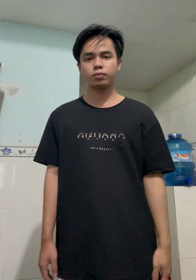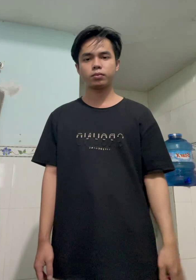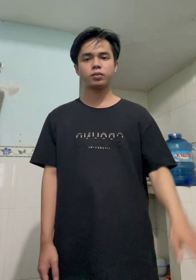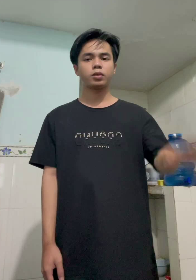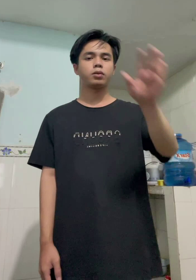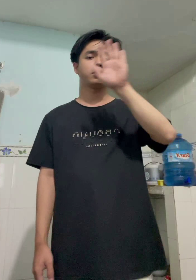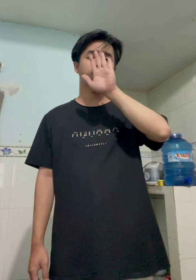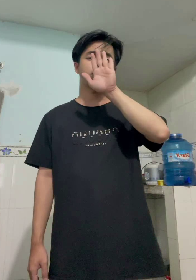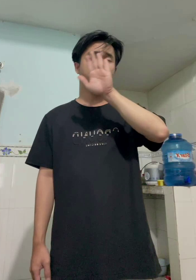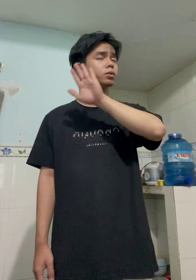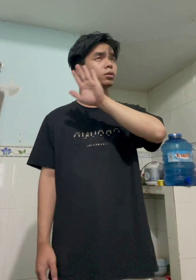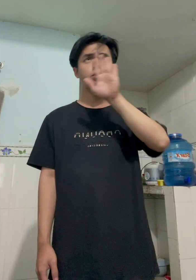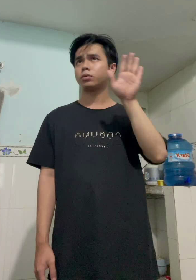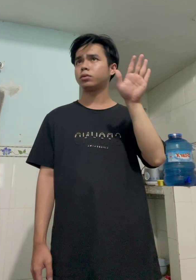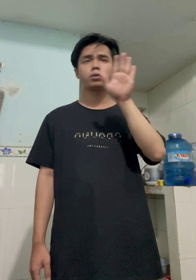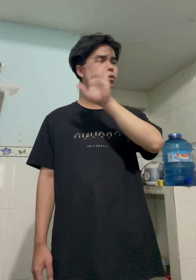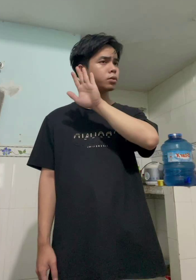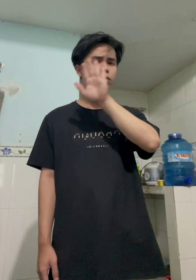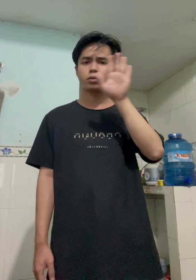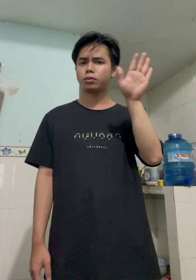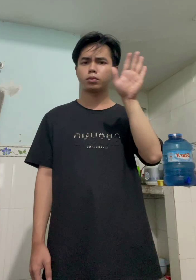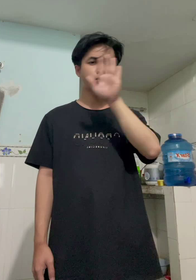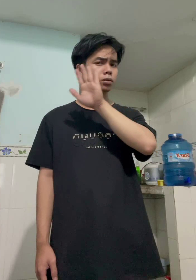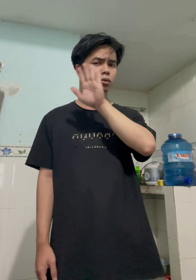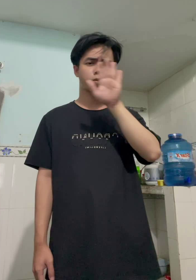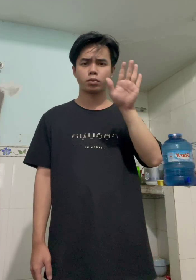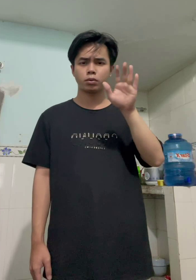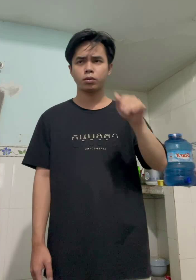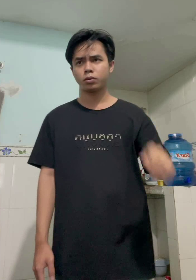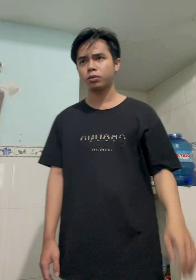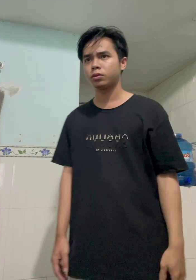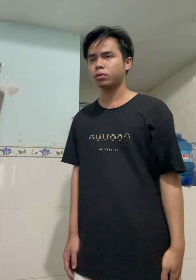khong dong y